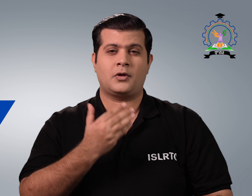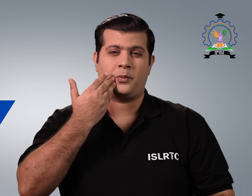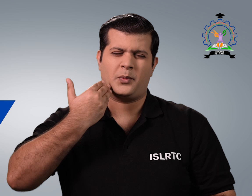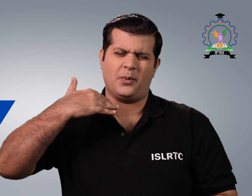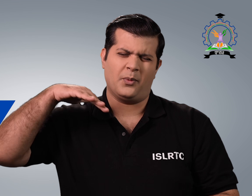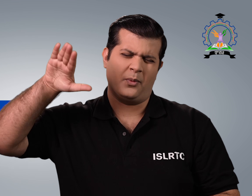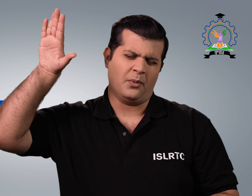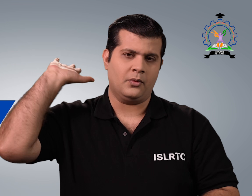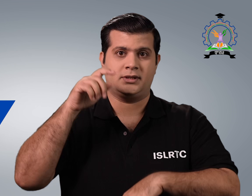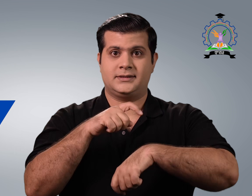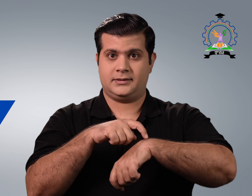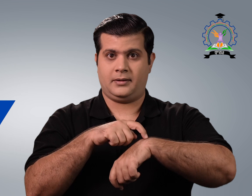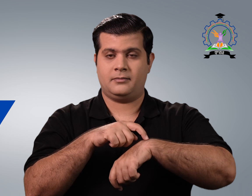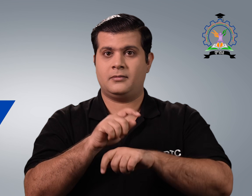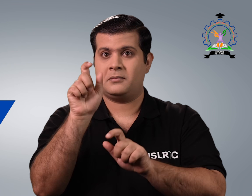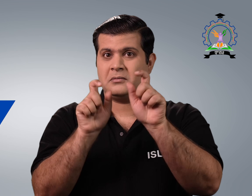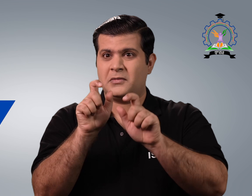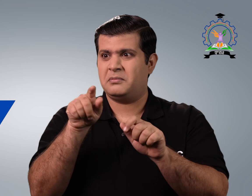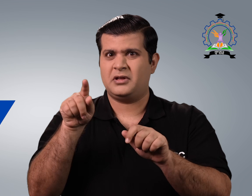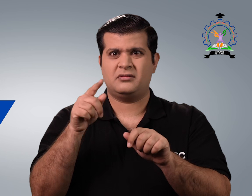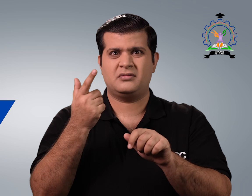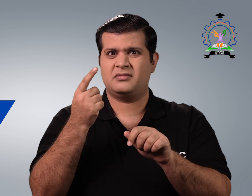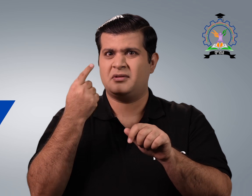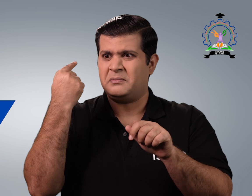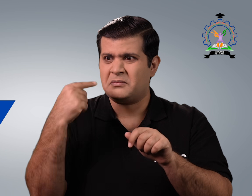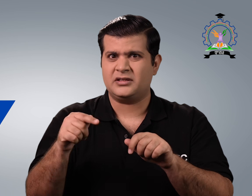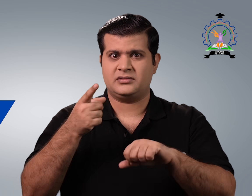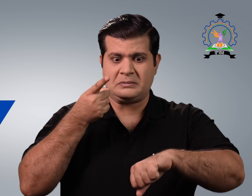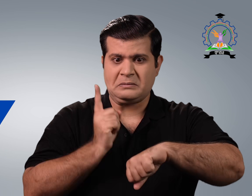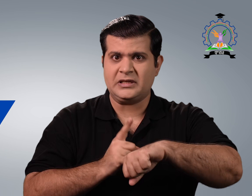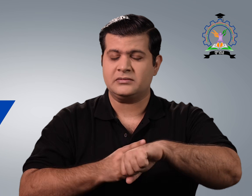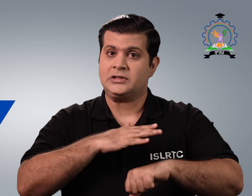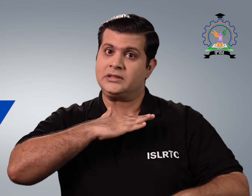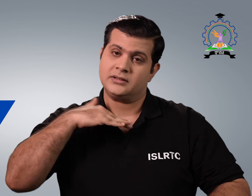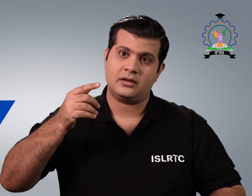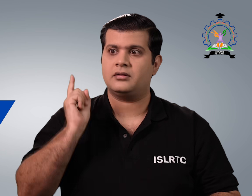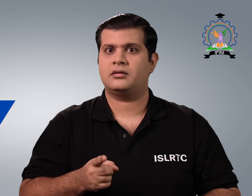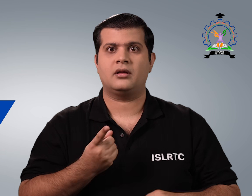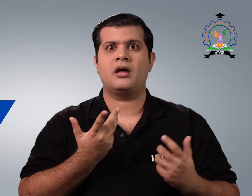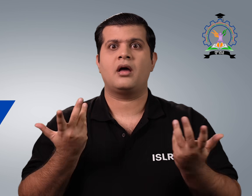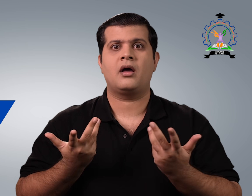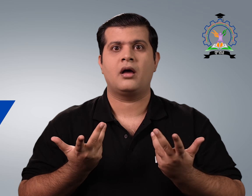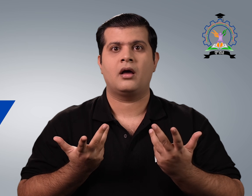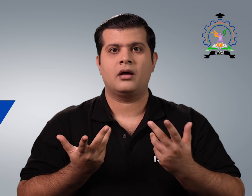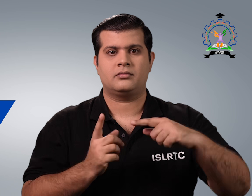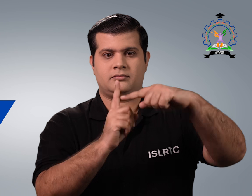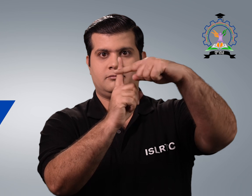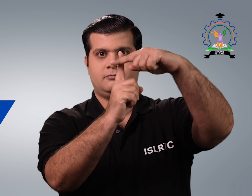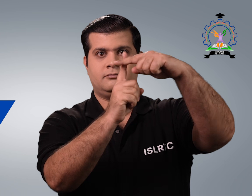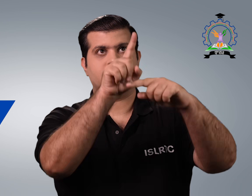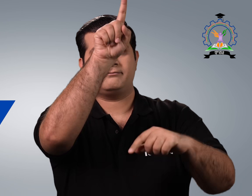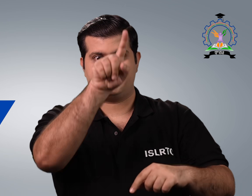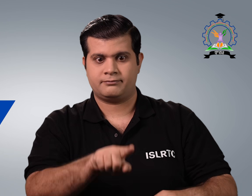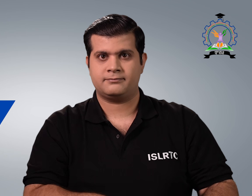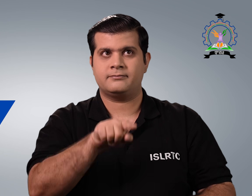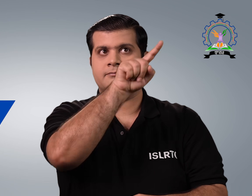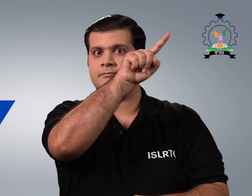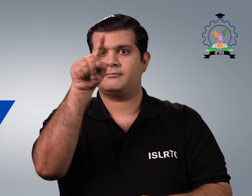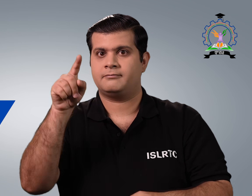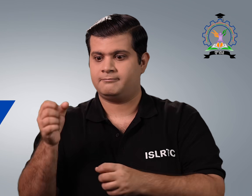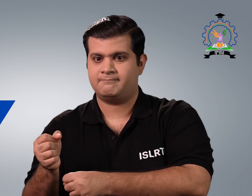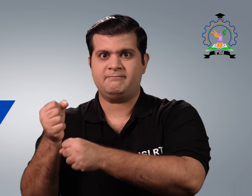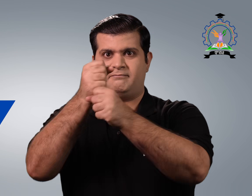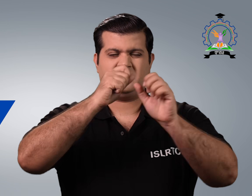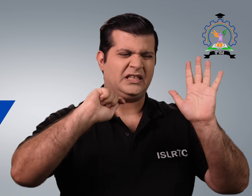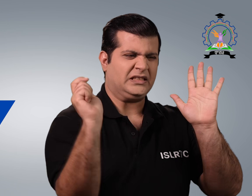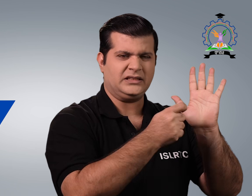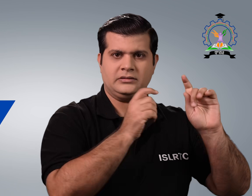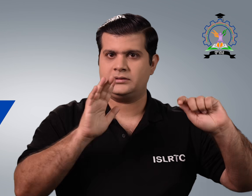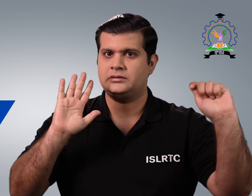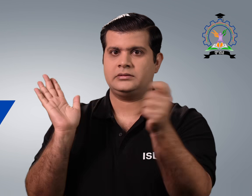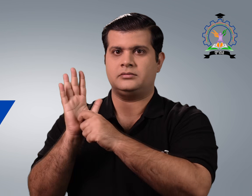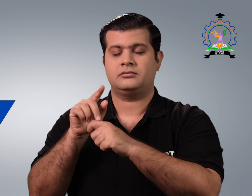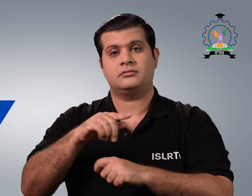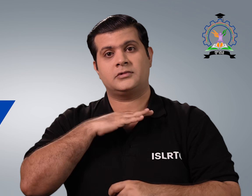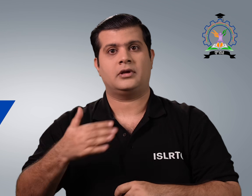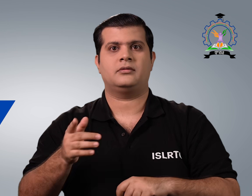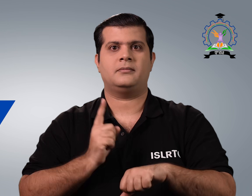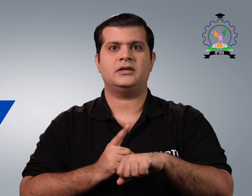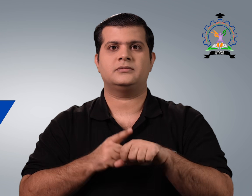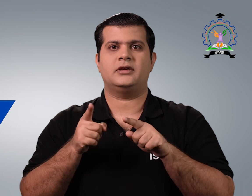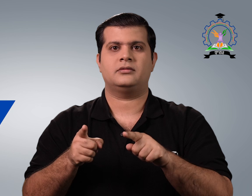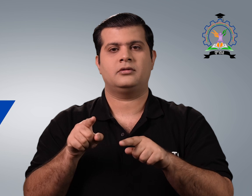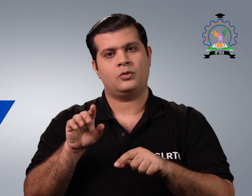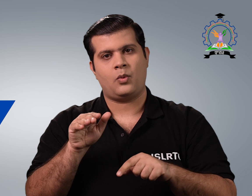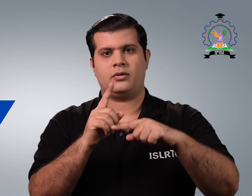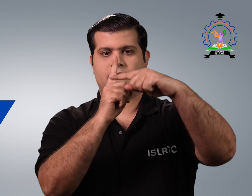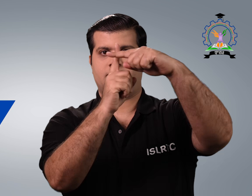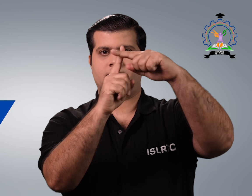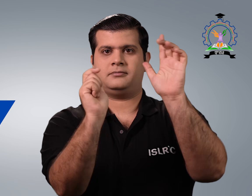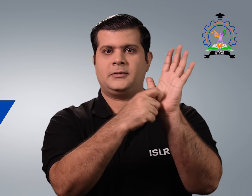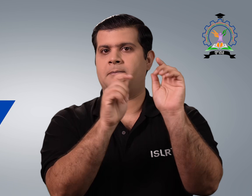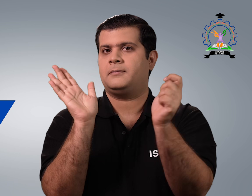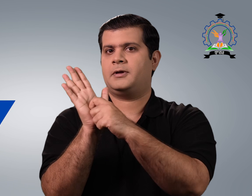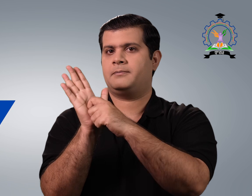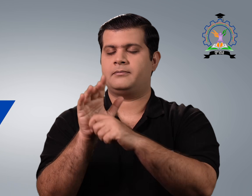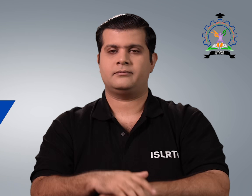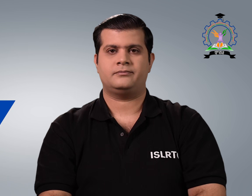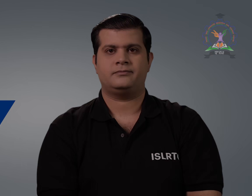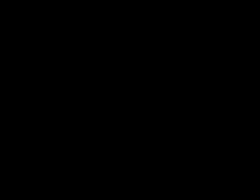In ancient times, the death penalty was often carried out by crucifying the perpetrator on a cross.